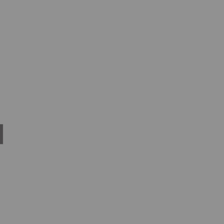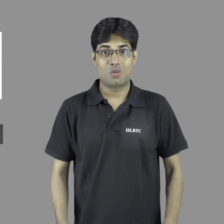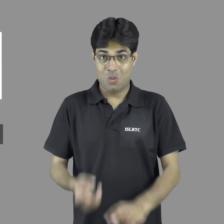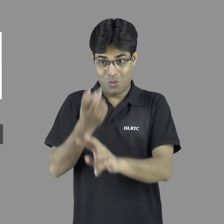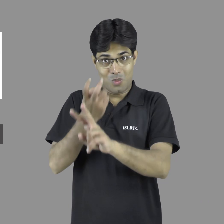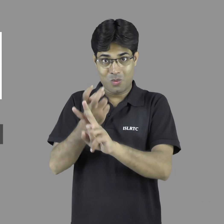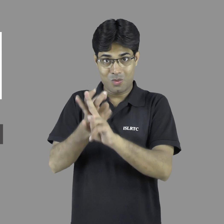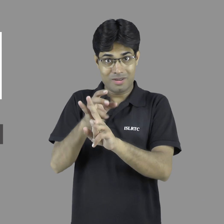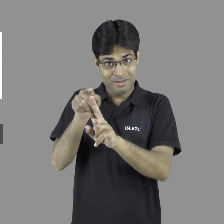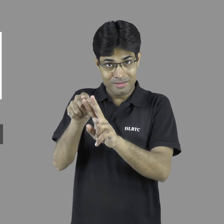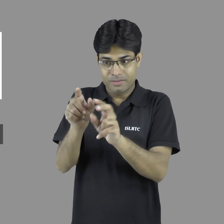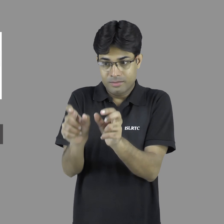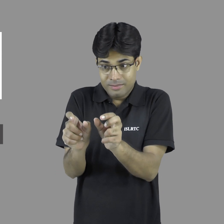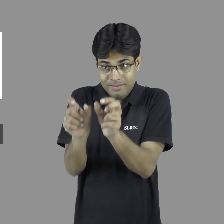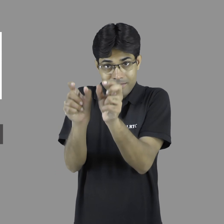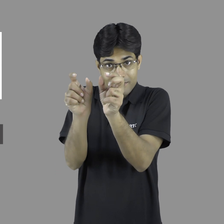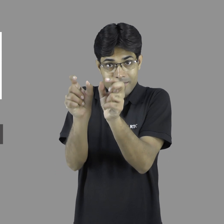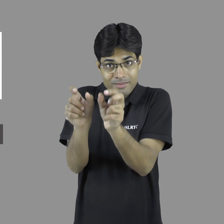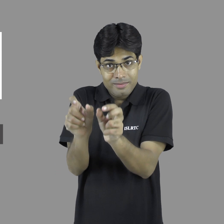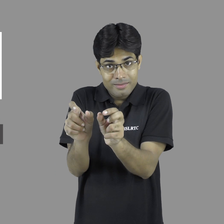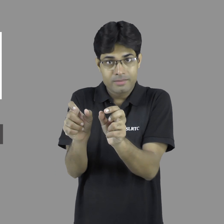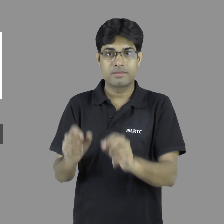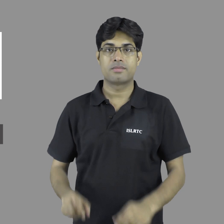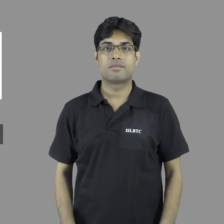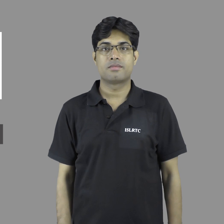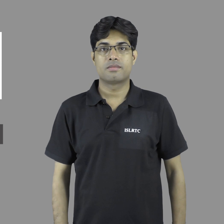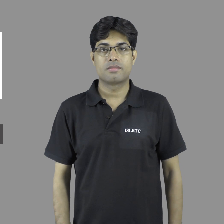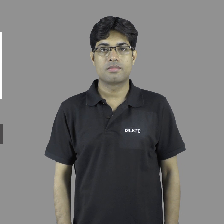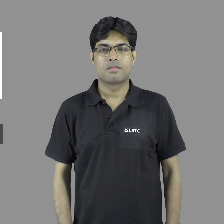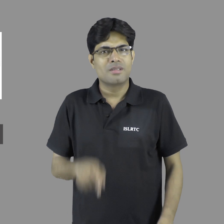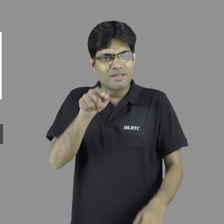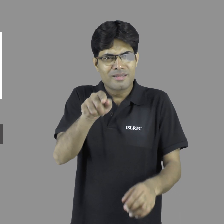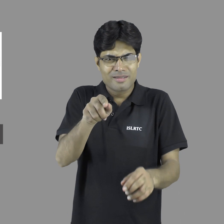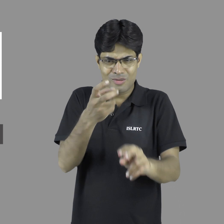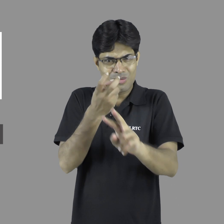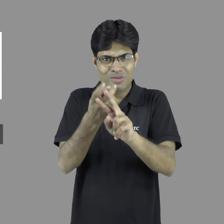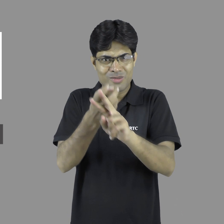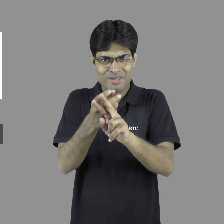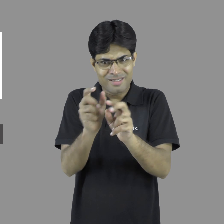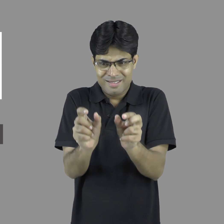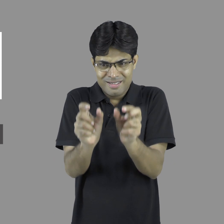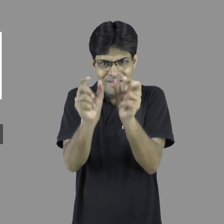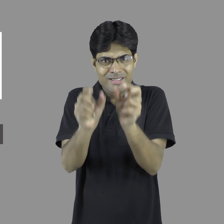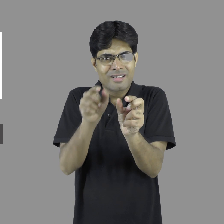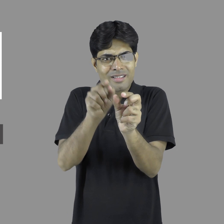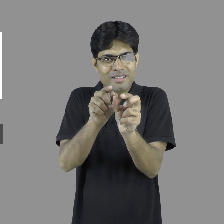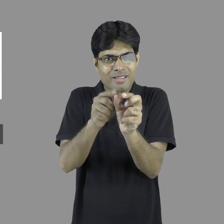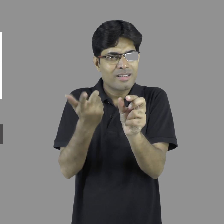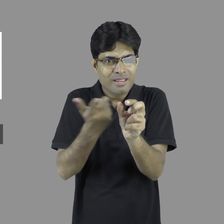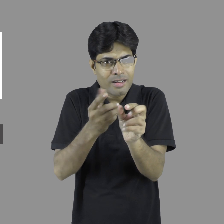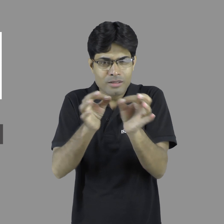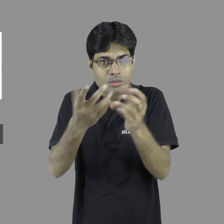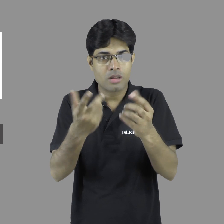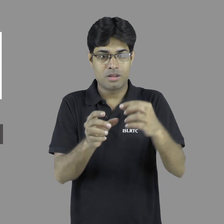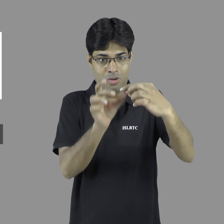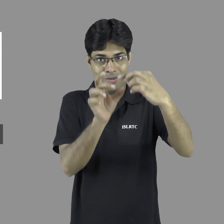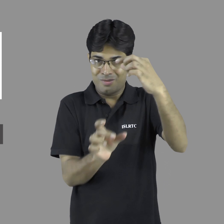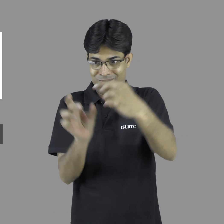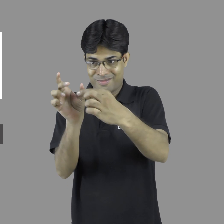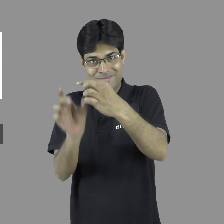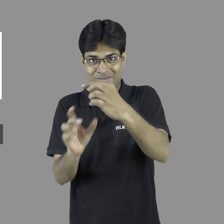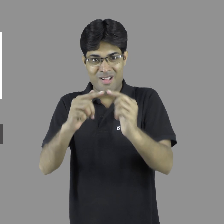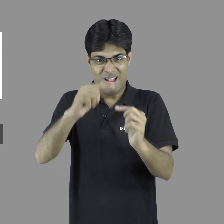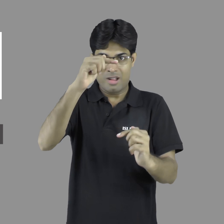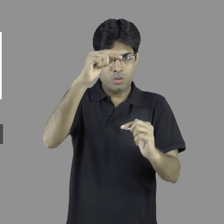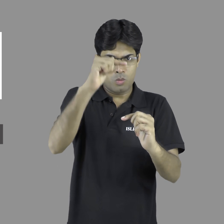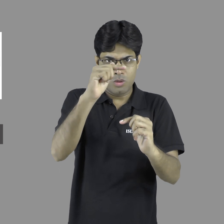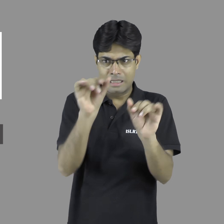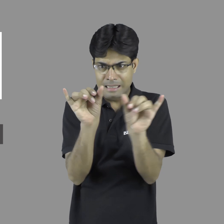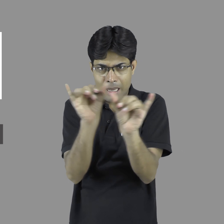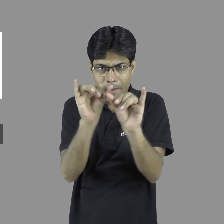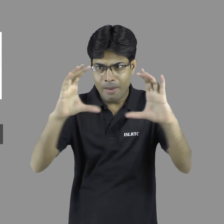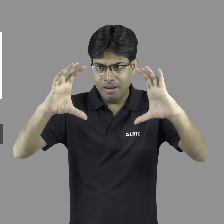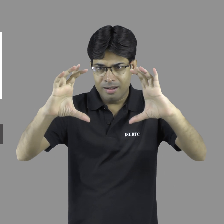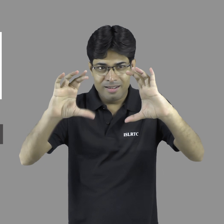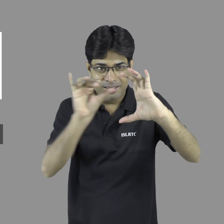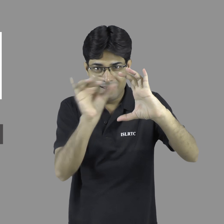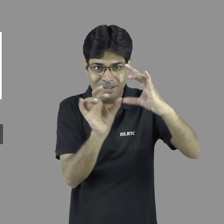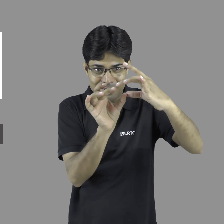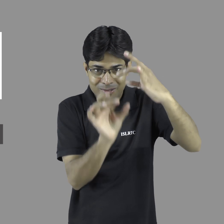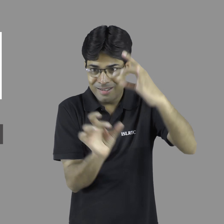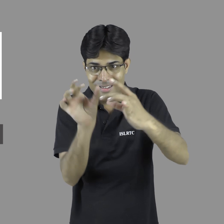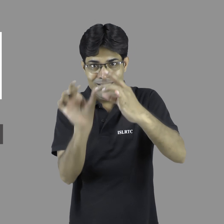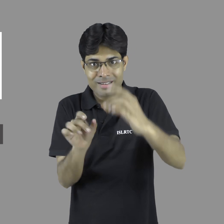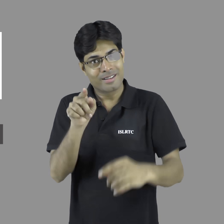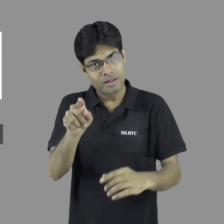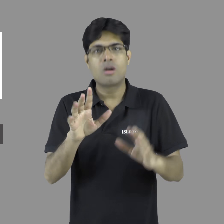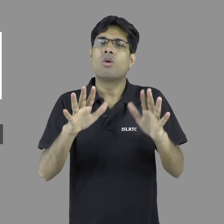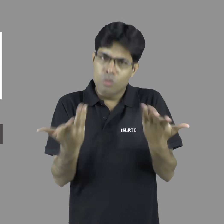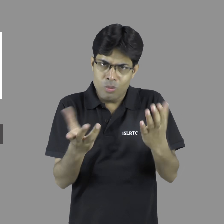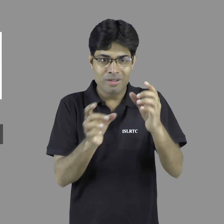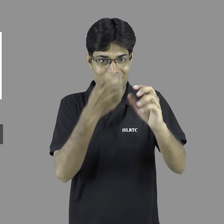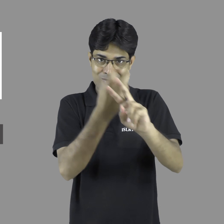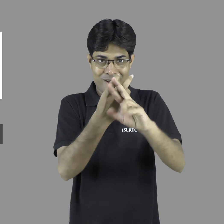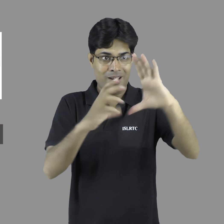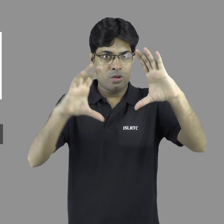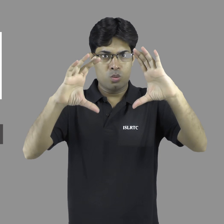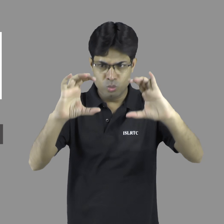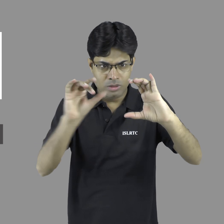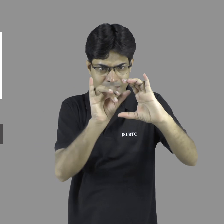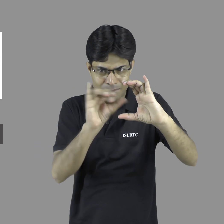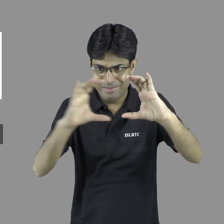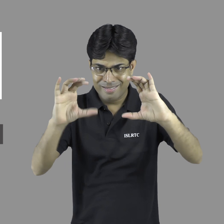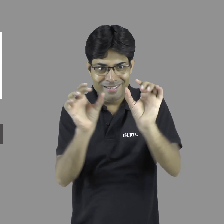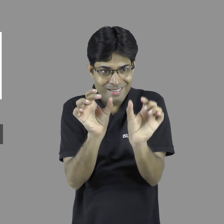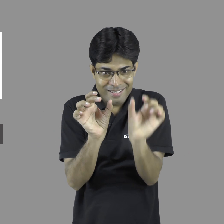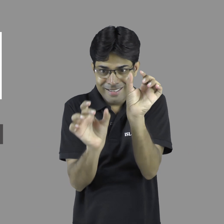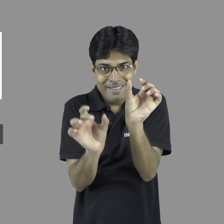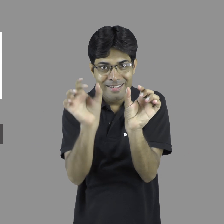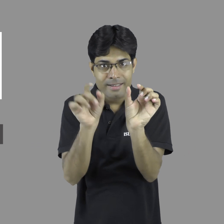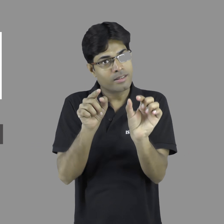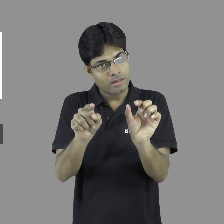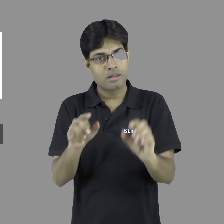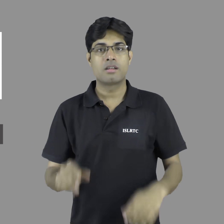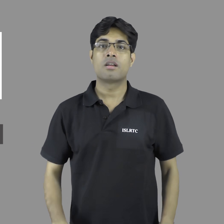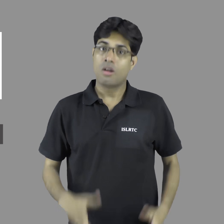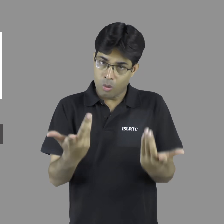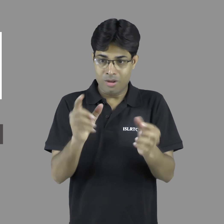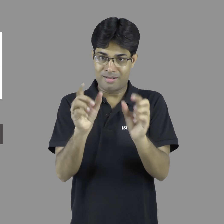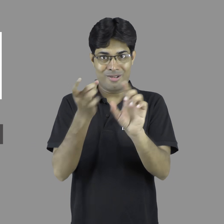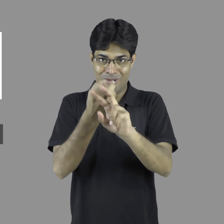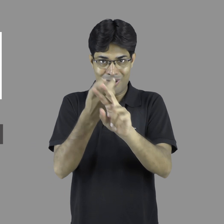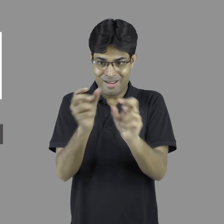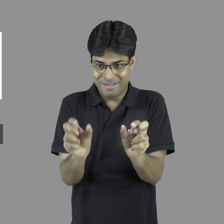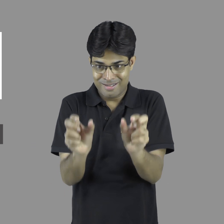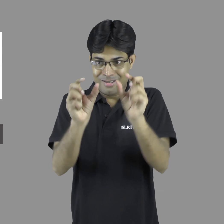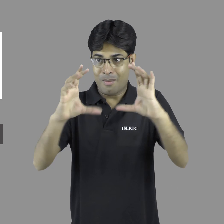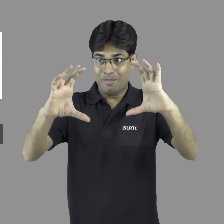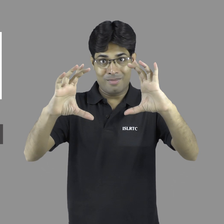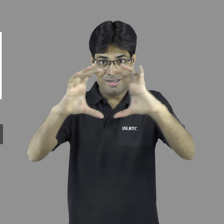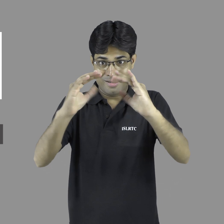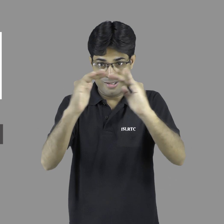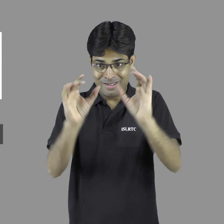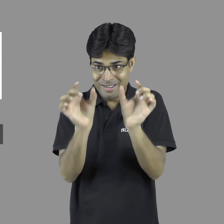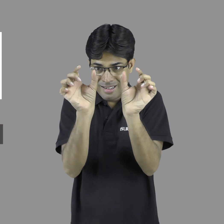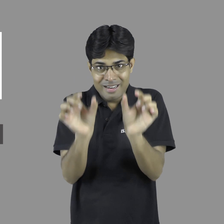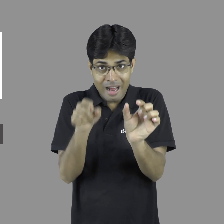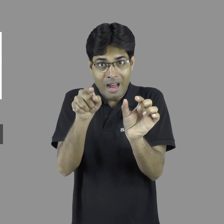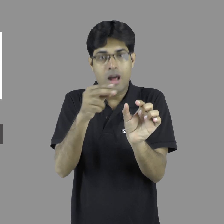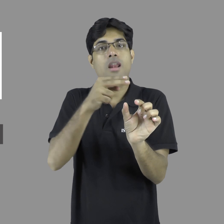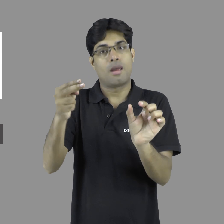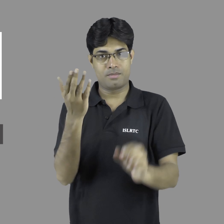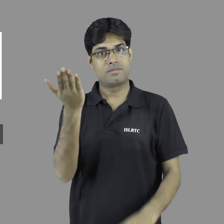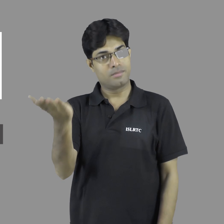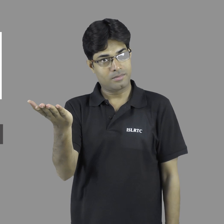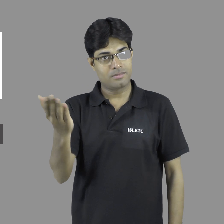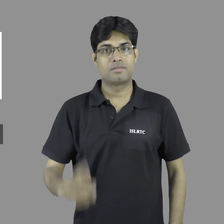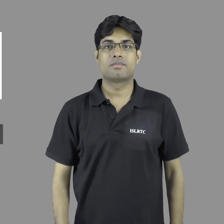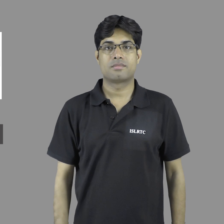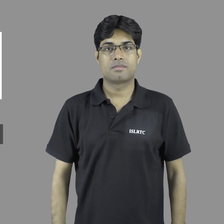Parallel Block